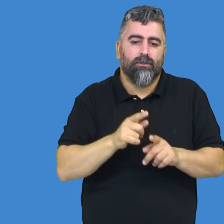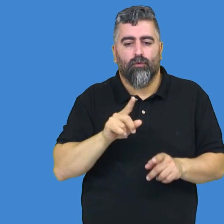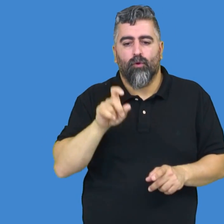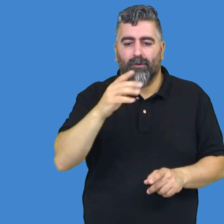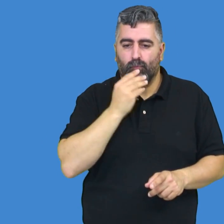cancer